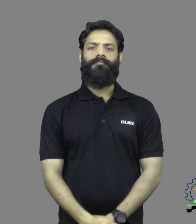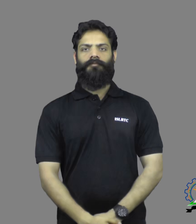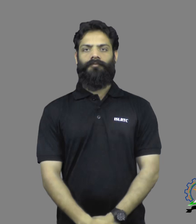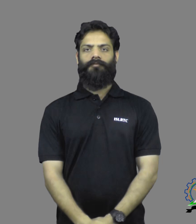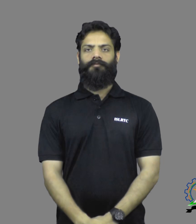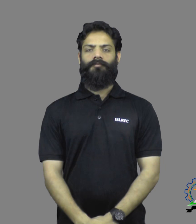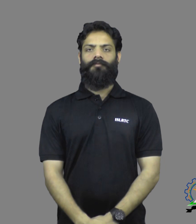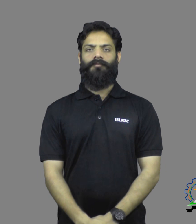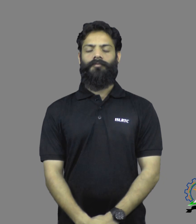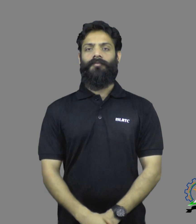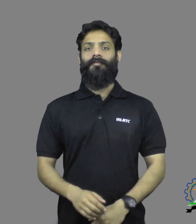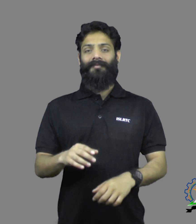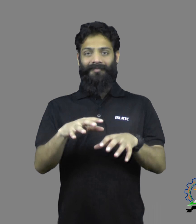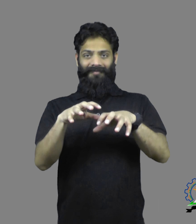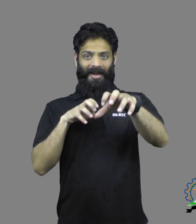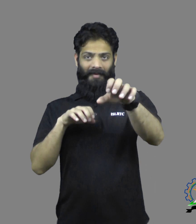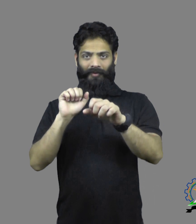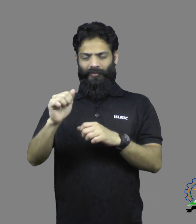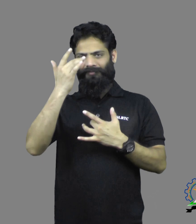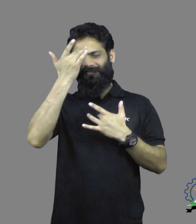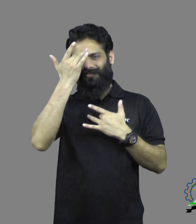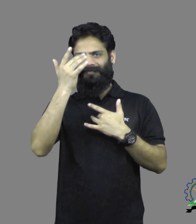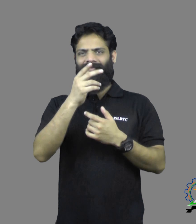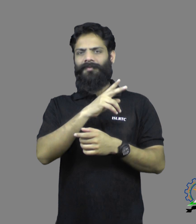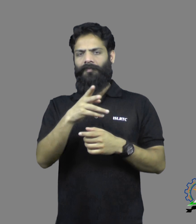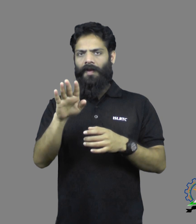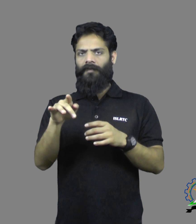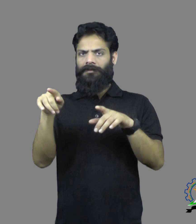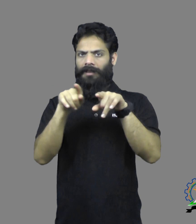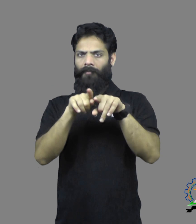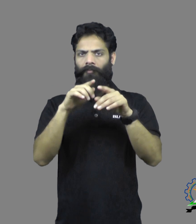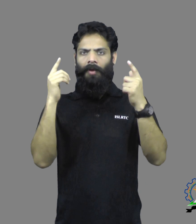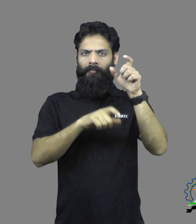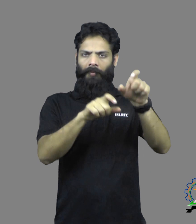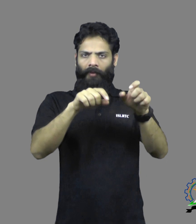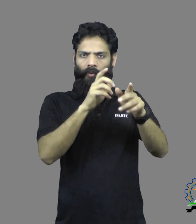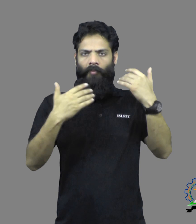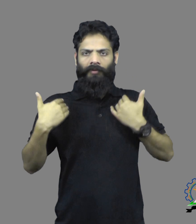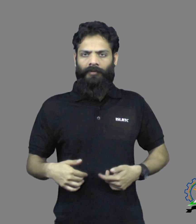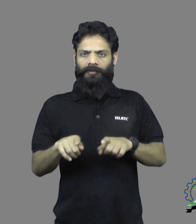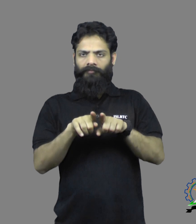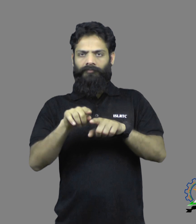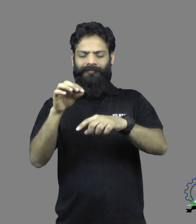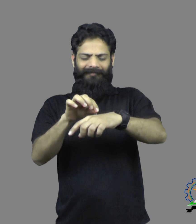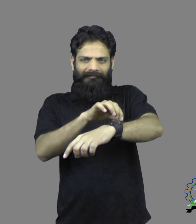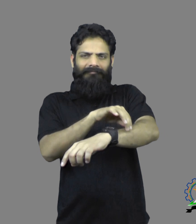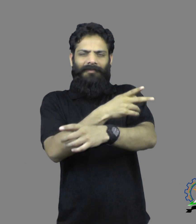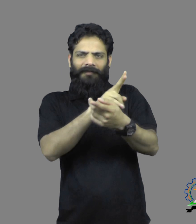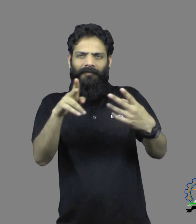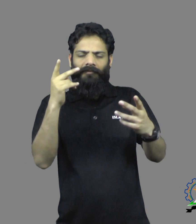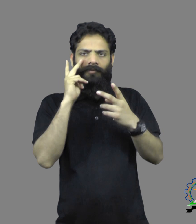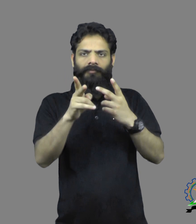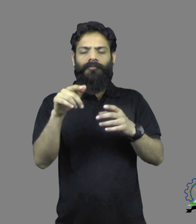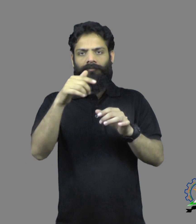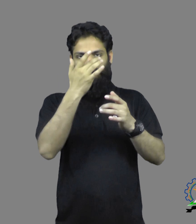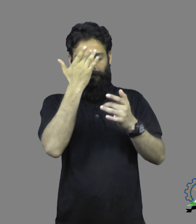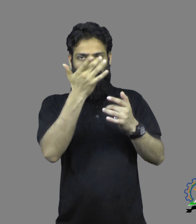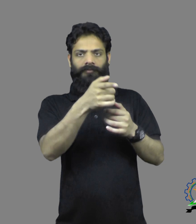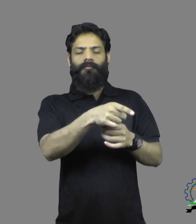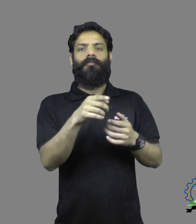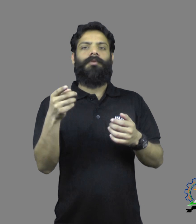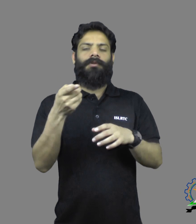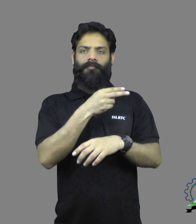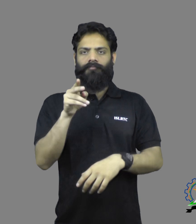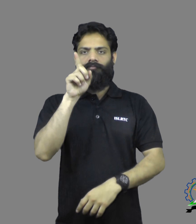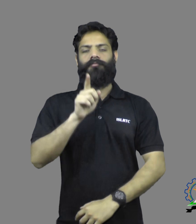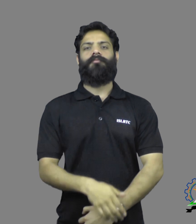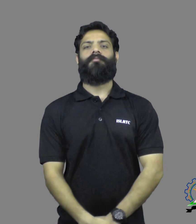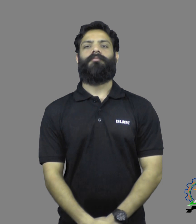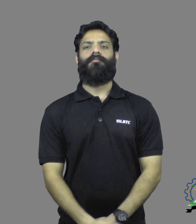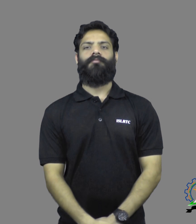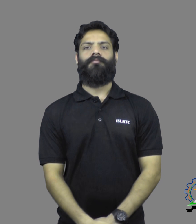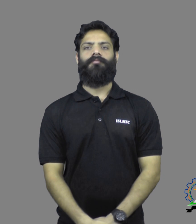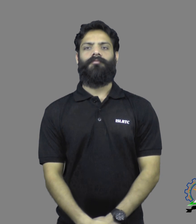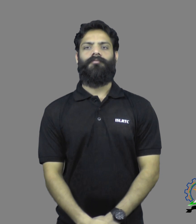Rinderpest